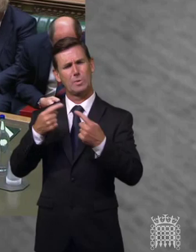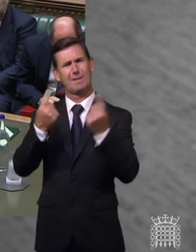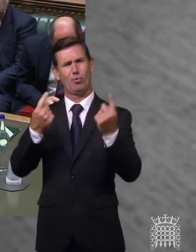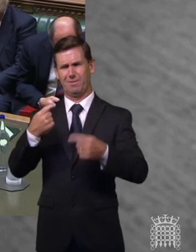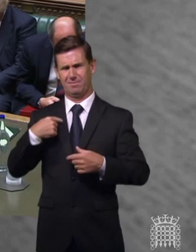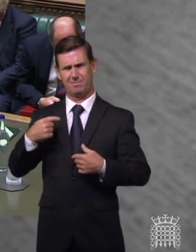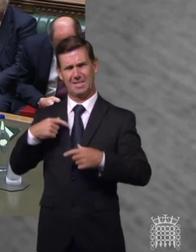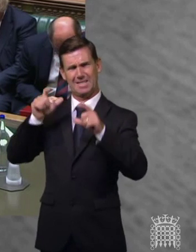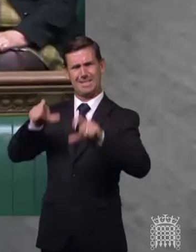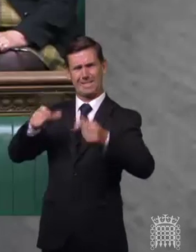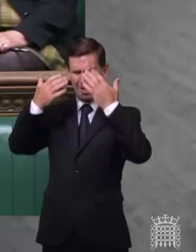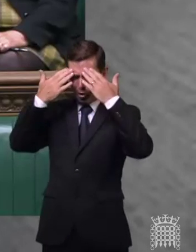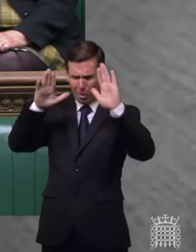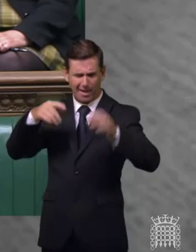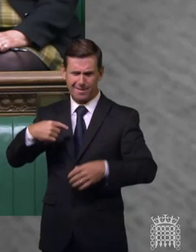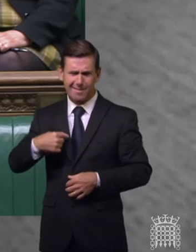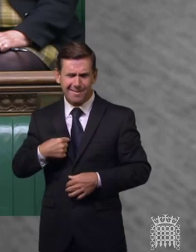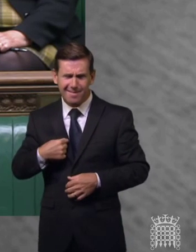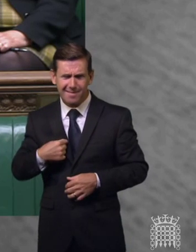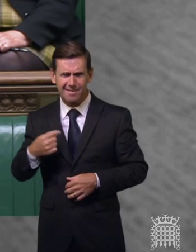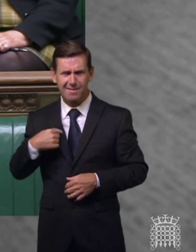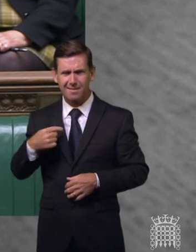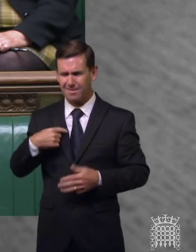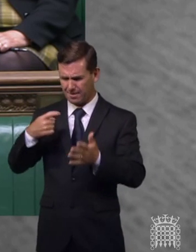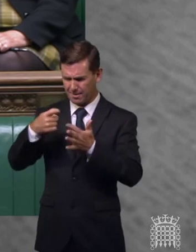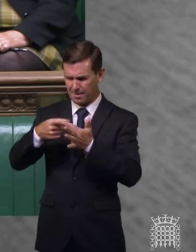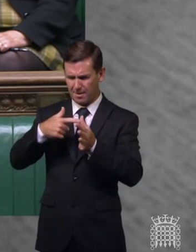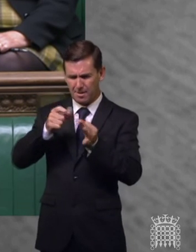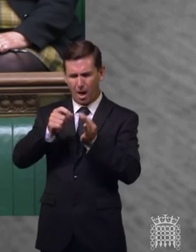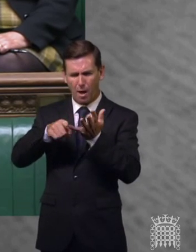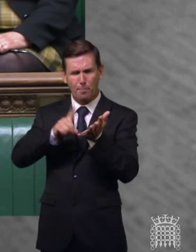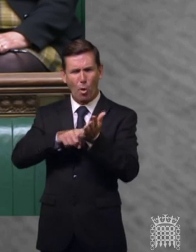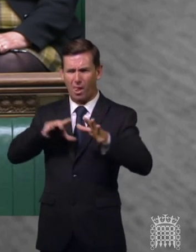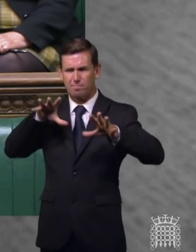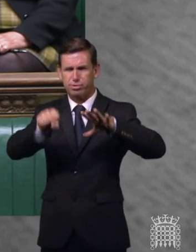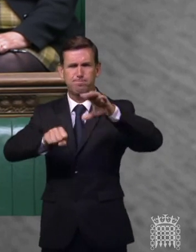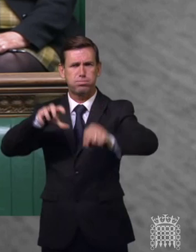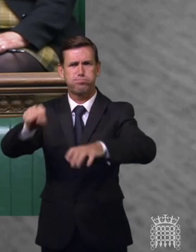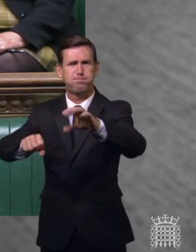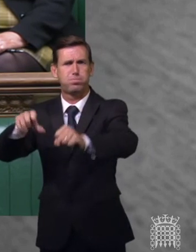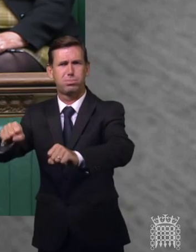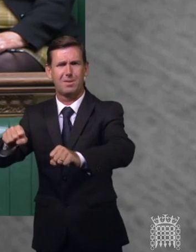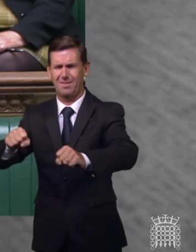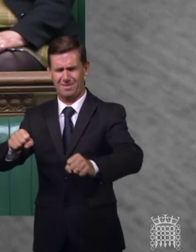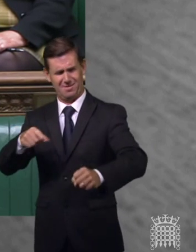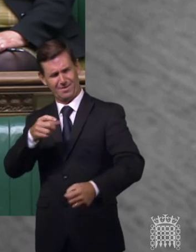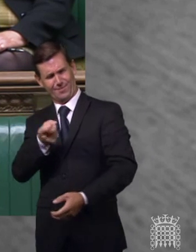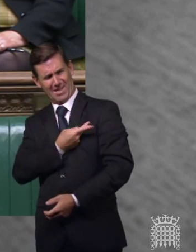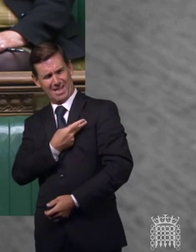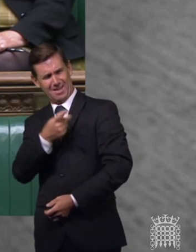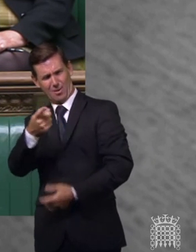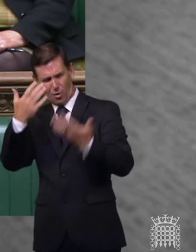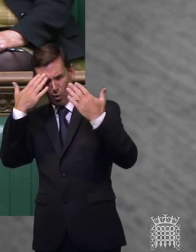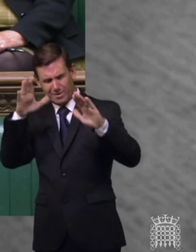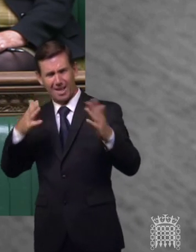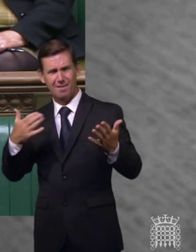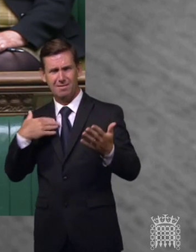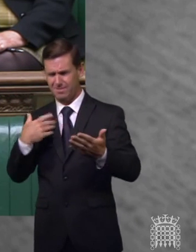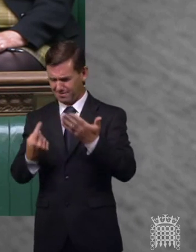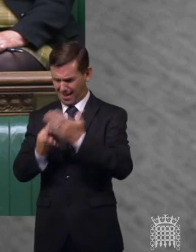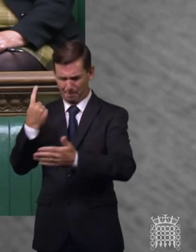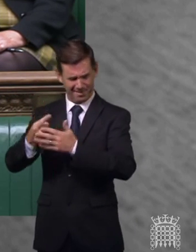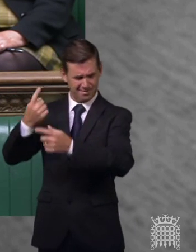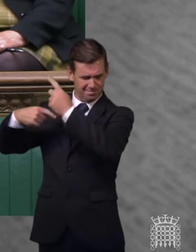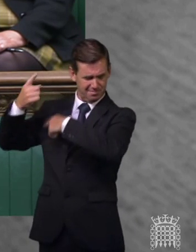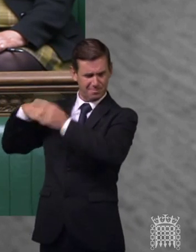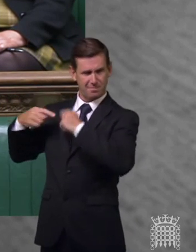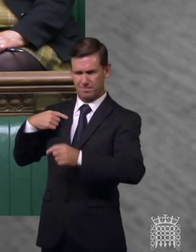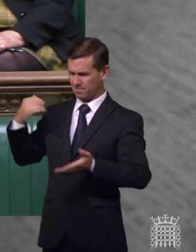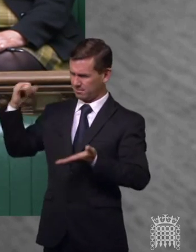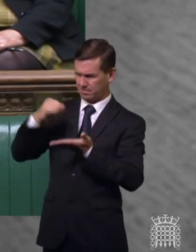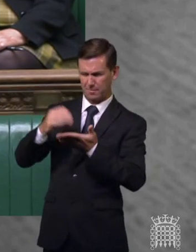There are numerous examples of leaders on both sides of the House who have come back immediately in a time of crisis.